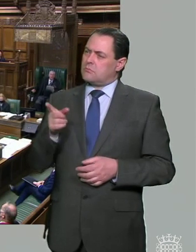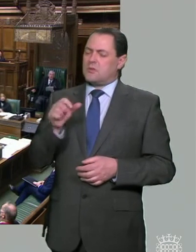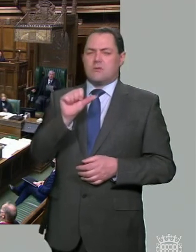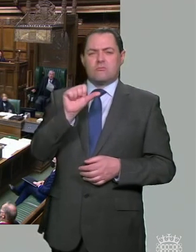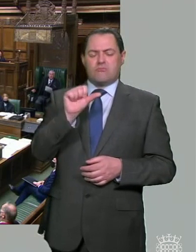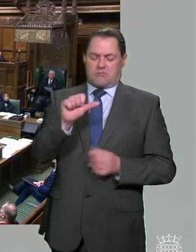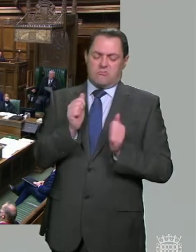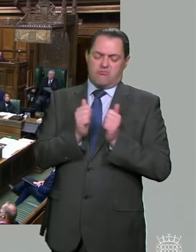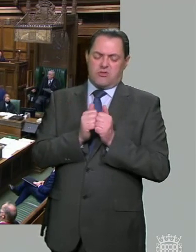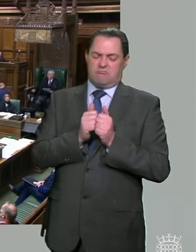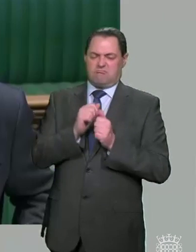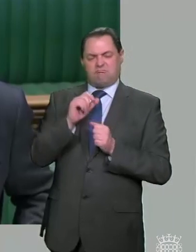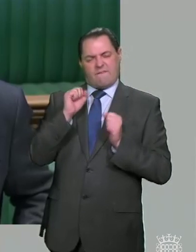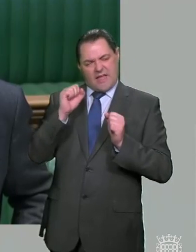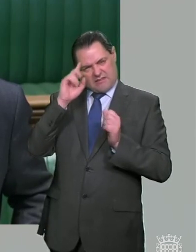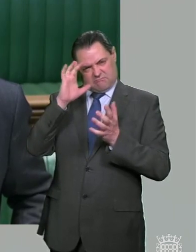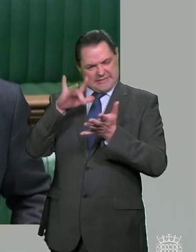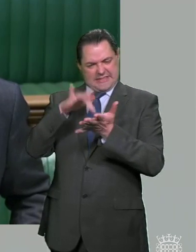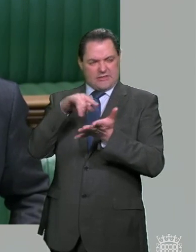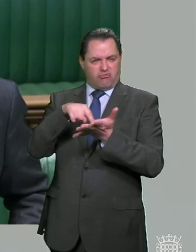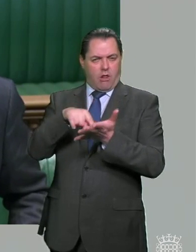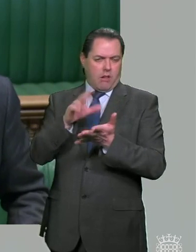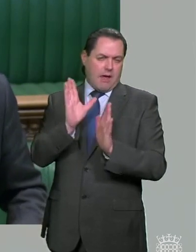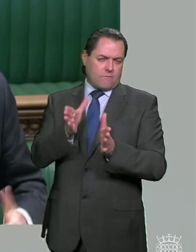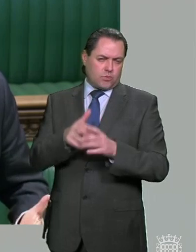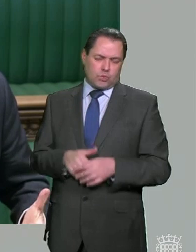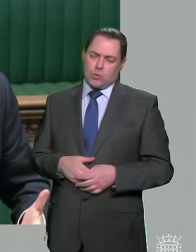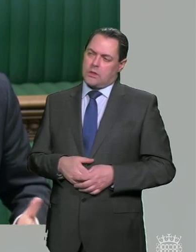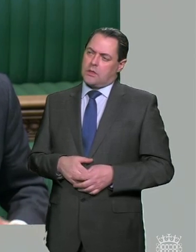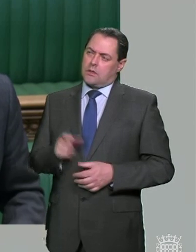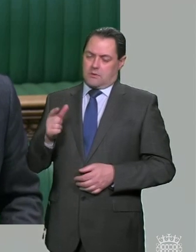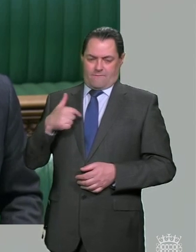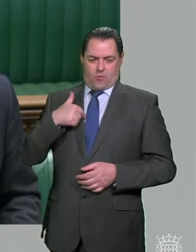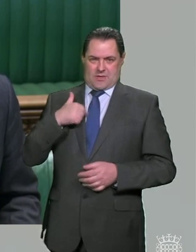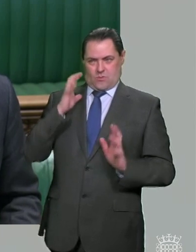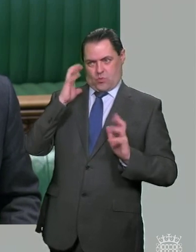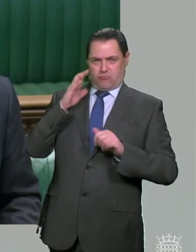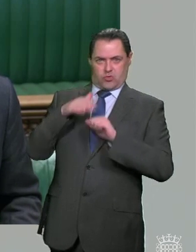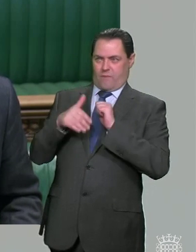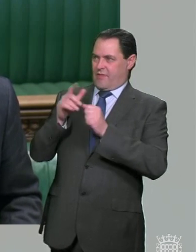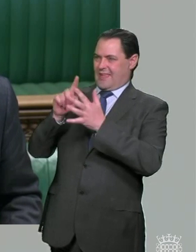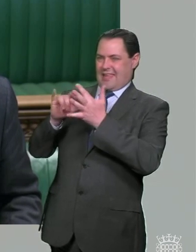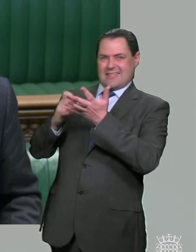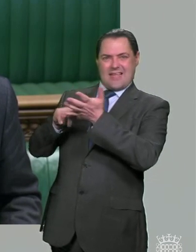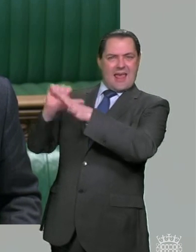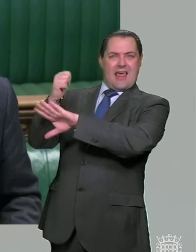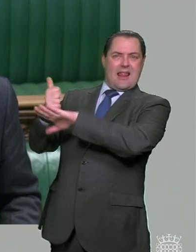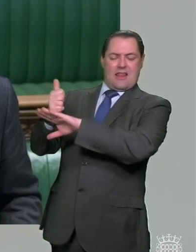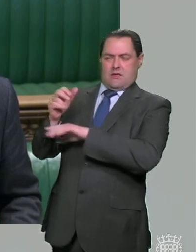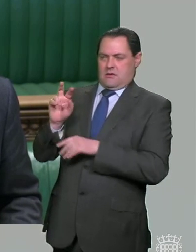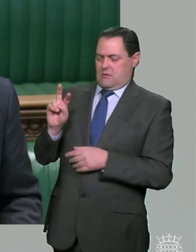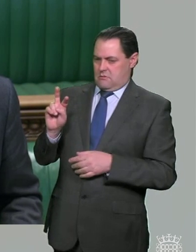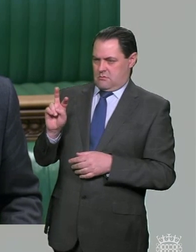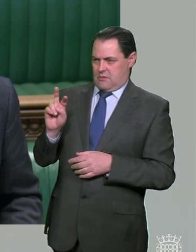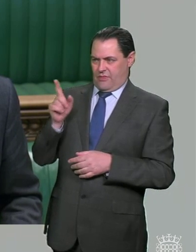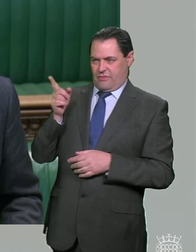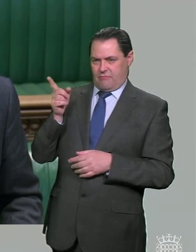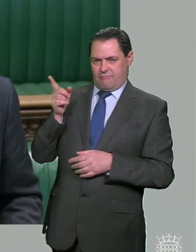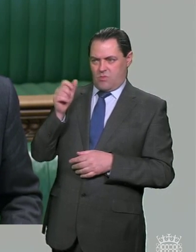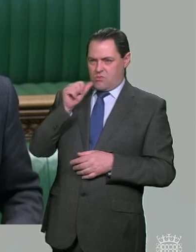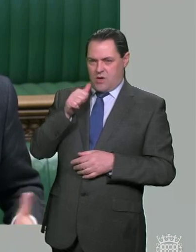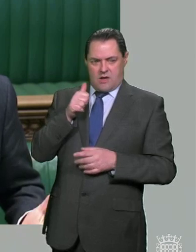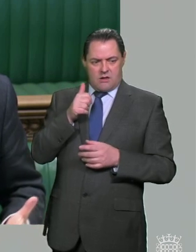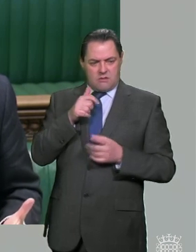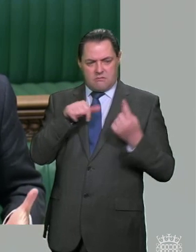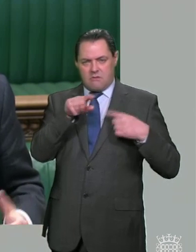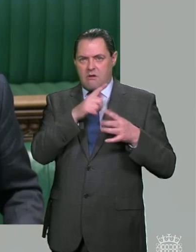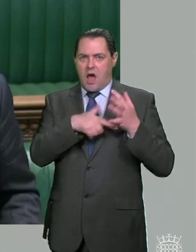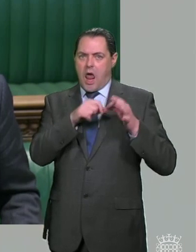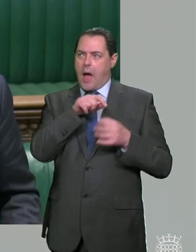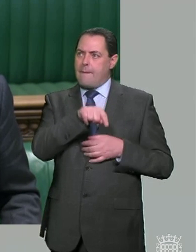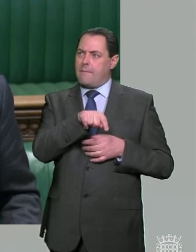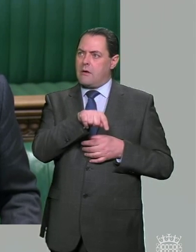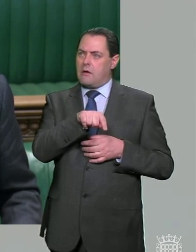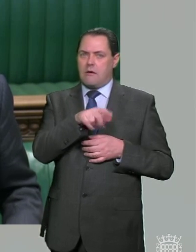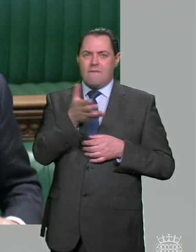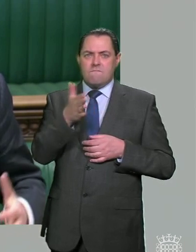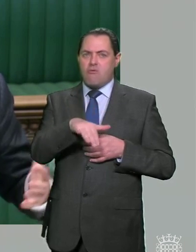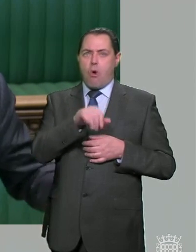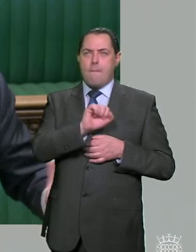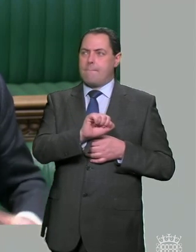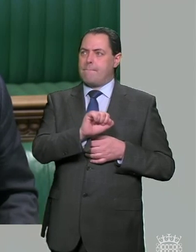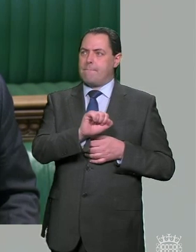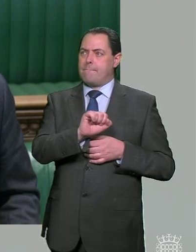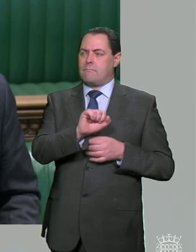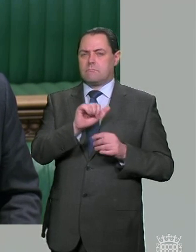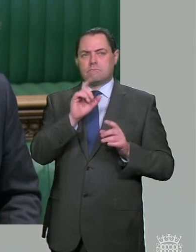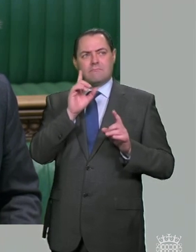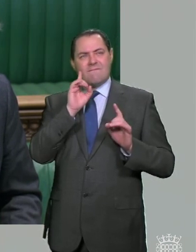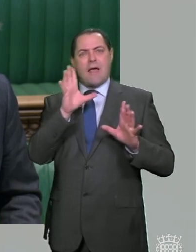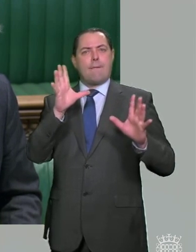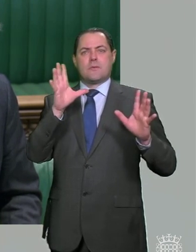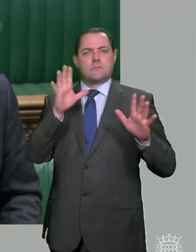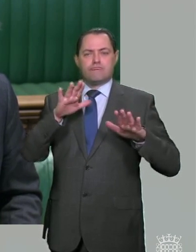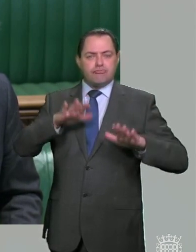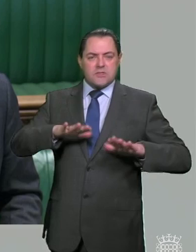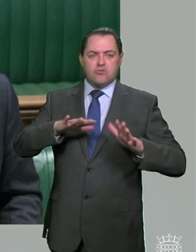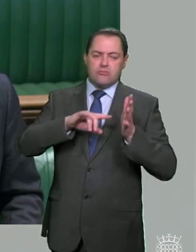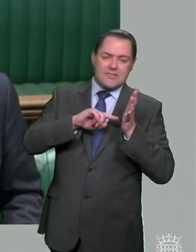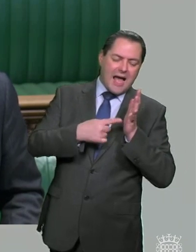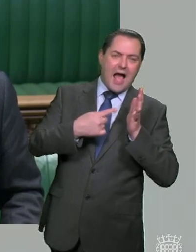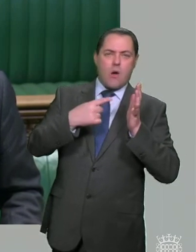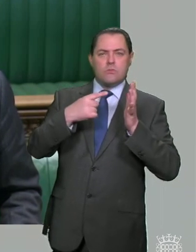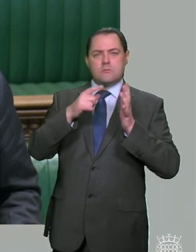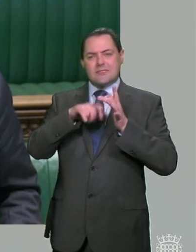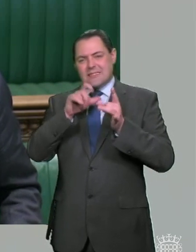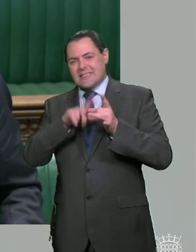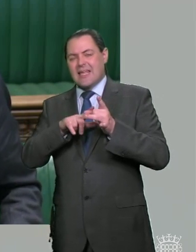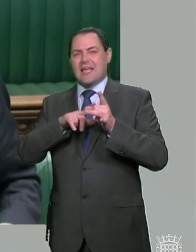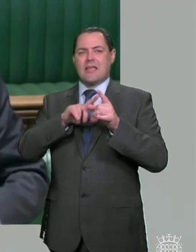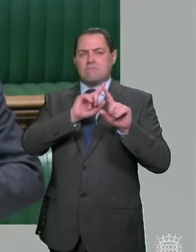Yes, I do. One of the most worrying features of the European super league proposals is that they would have taken clubs that take their names from great, famous English towns and cities